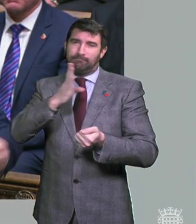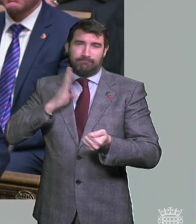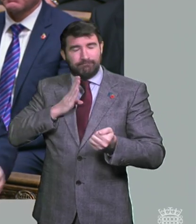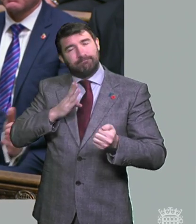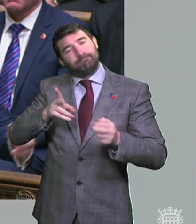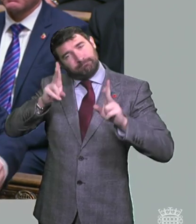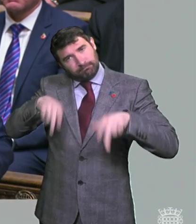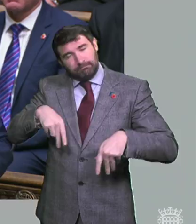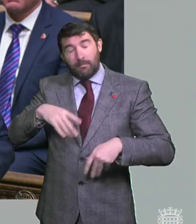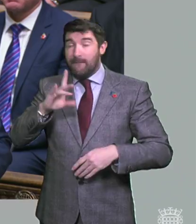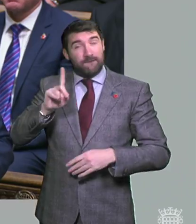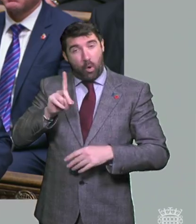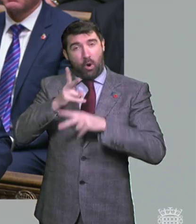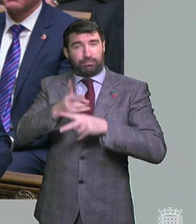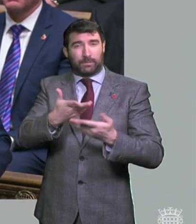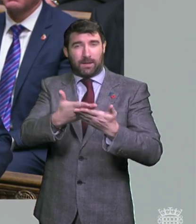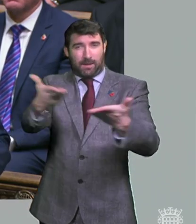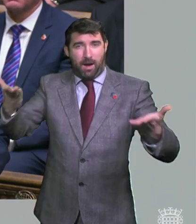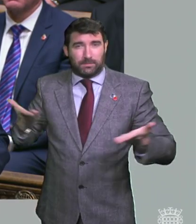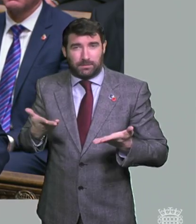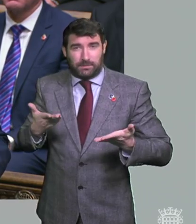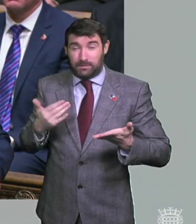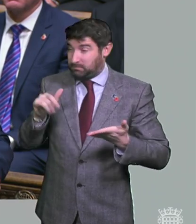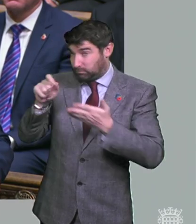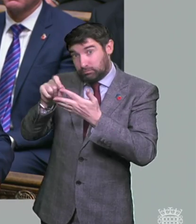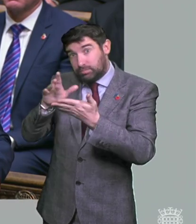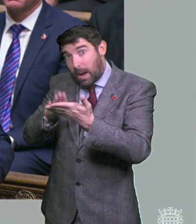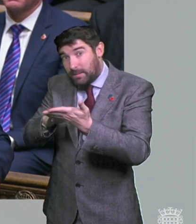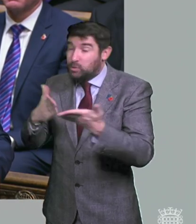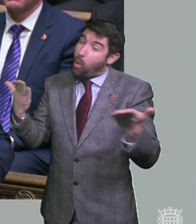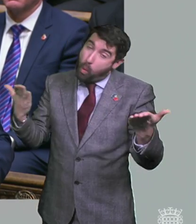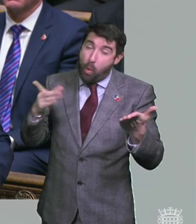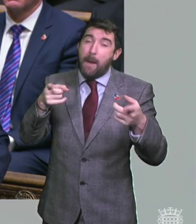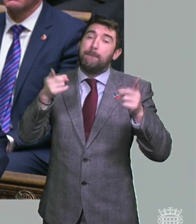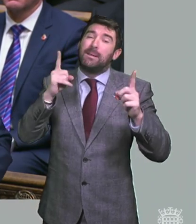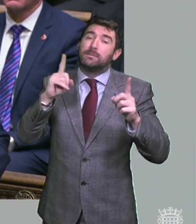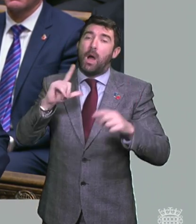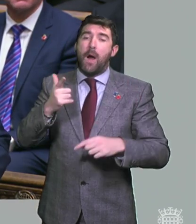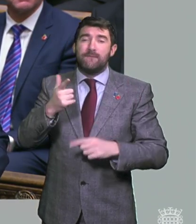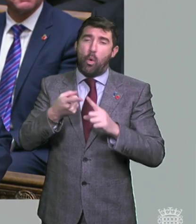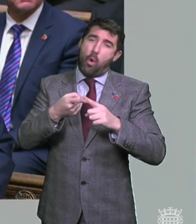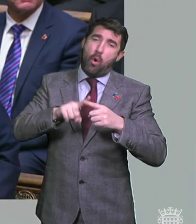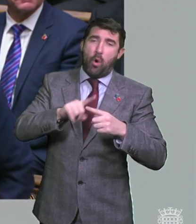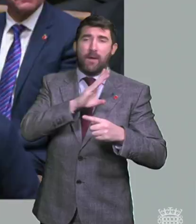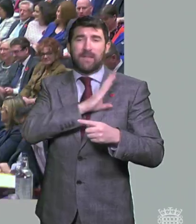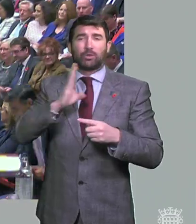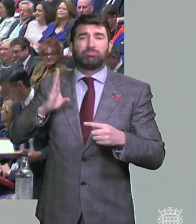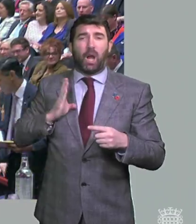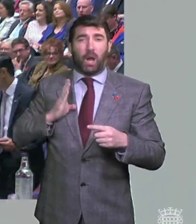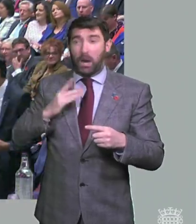Will the Prime Minister or perhaps the Minister for Veterans’ Affairs, the honourable Member for Plymouth, Moor View visit Watford to meet our heroic veterans to whom we owe so much?